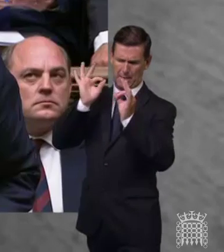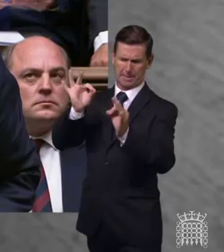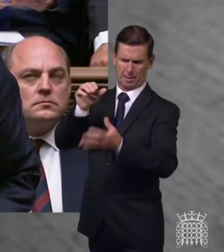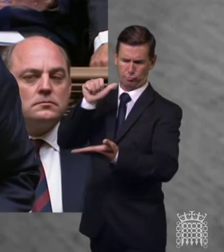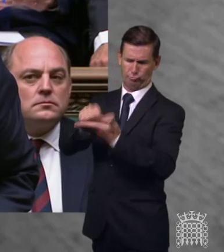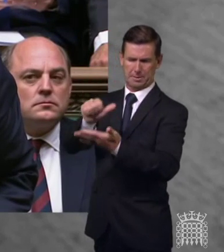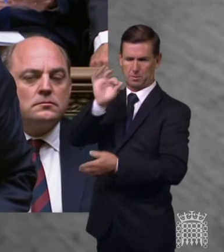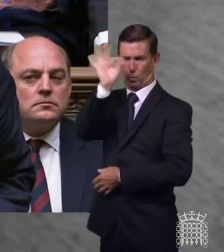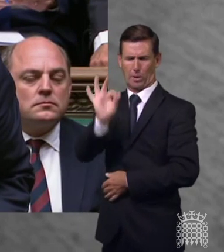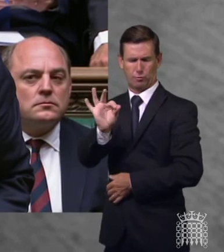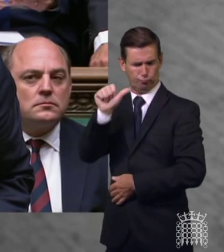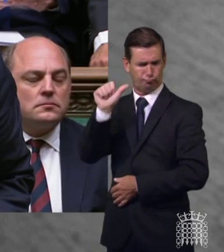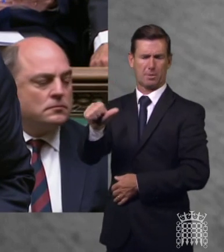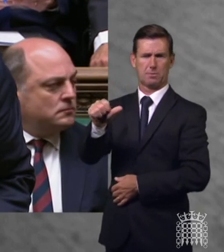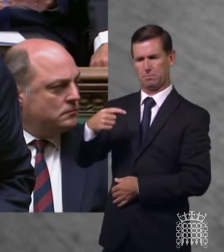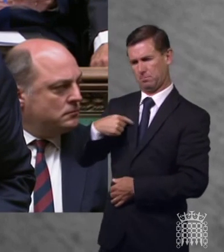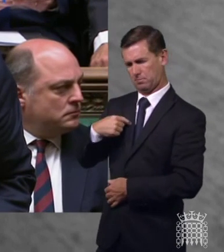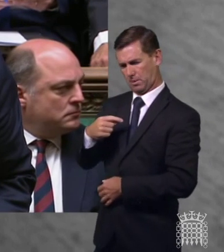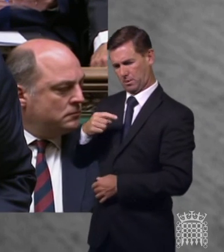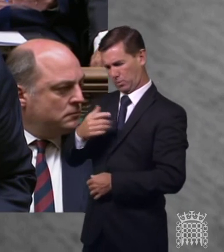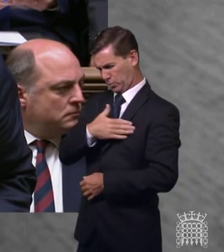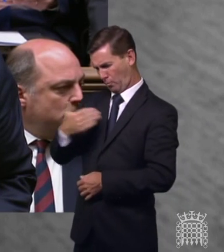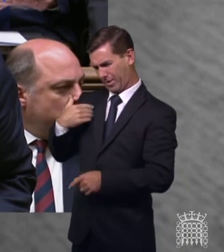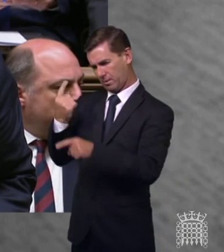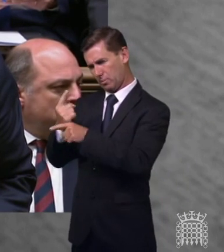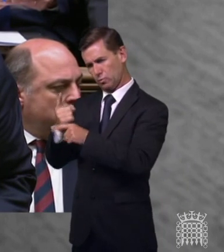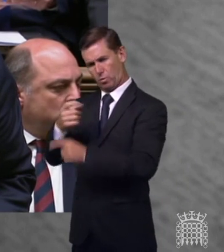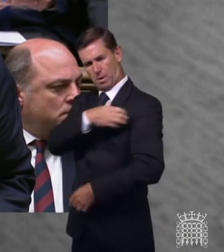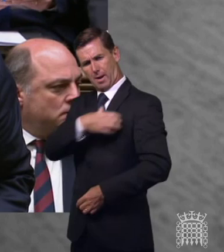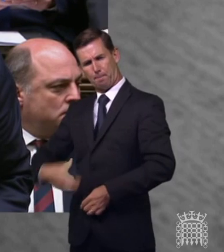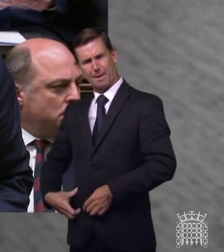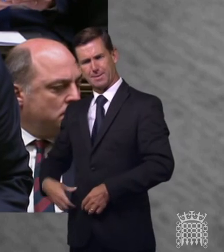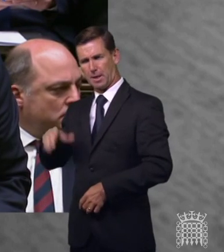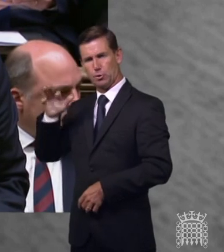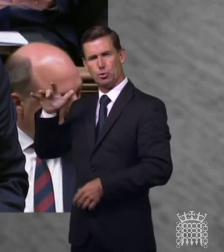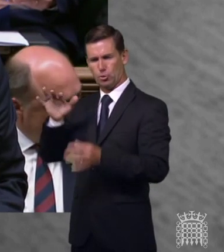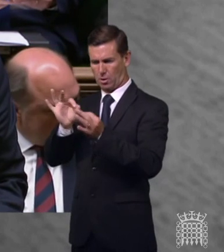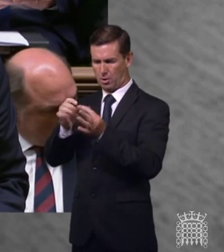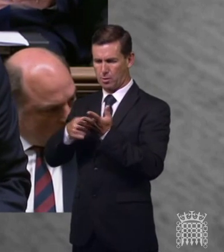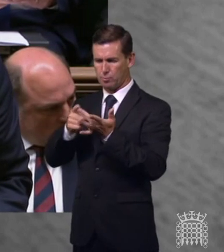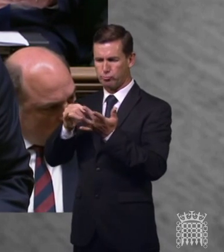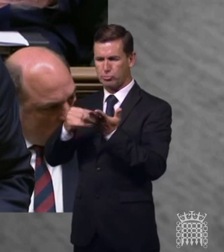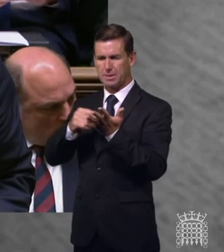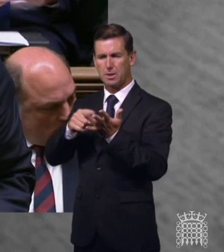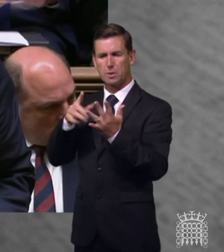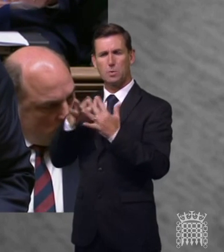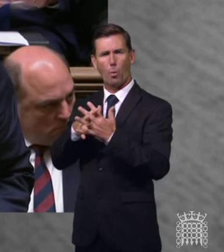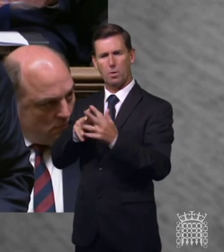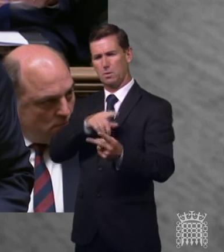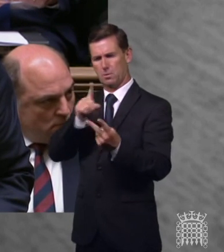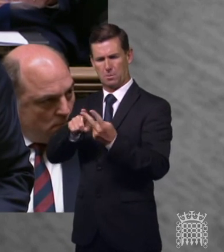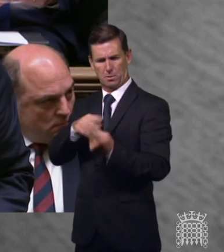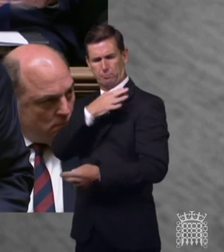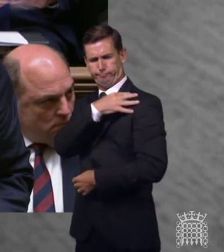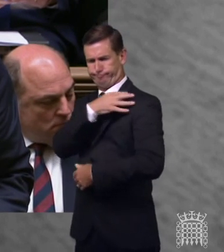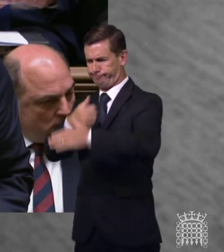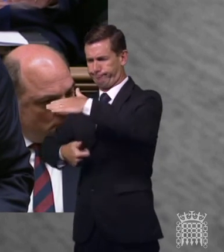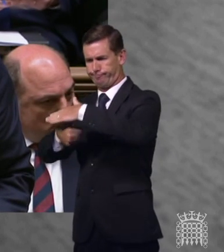I spoke this morning to Ambassador Sir Laurie Bristow as well as to Brigadier Dan Blanchford, who is handling the evacuation.